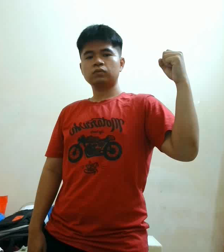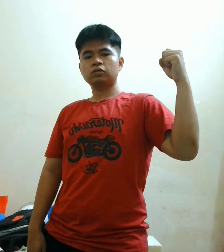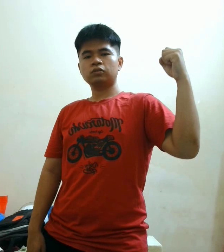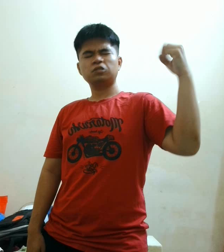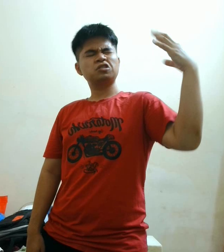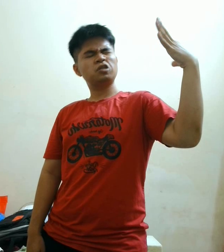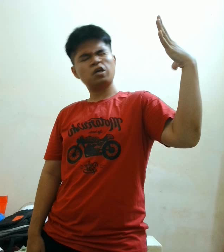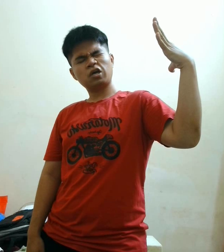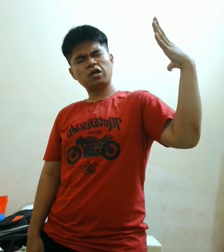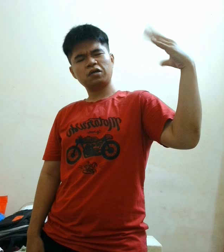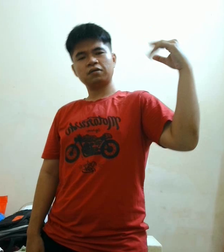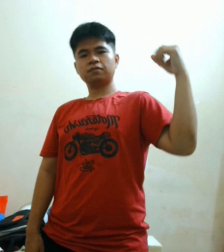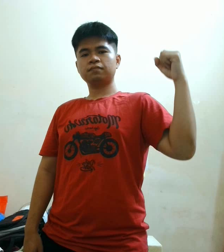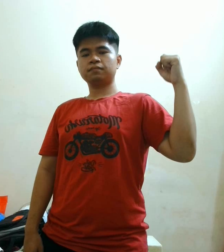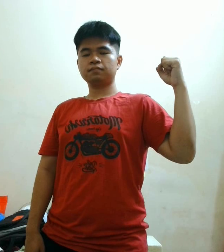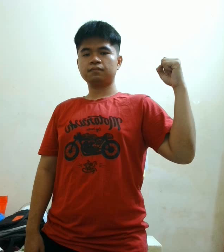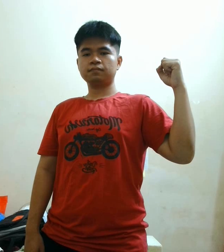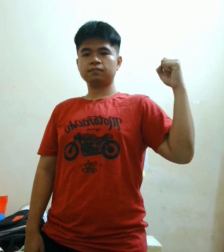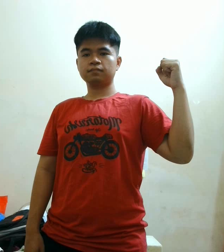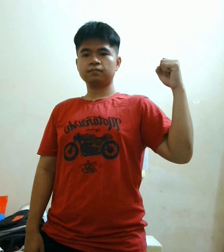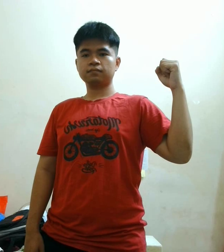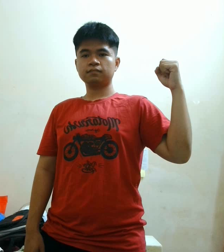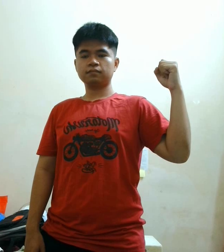troi nang